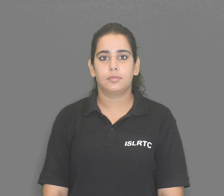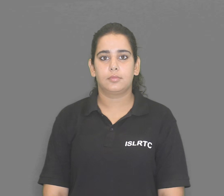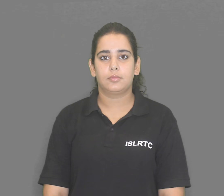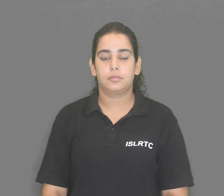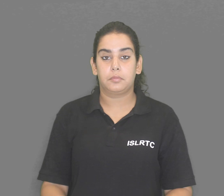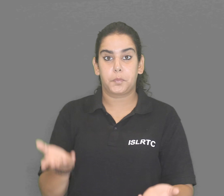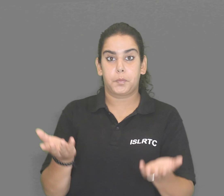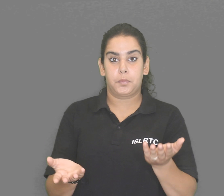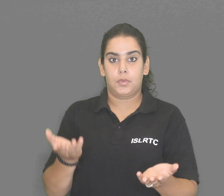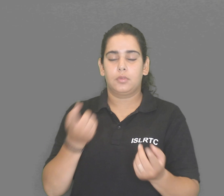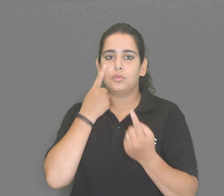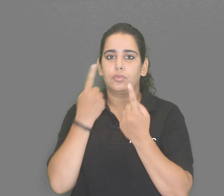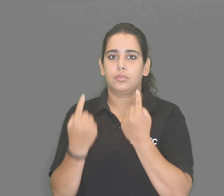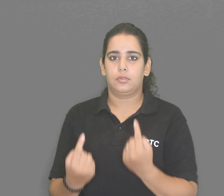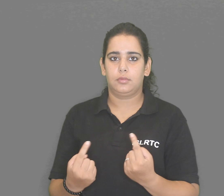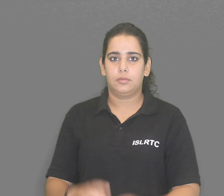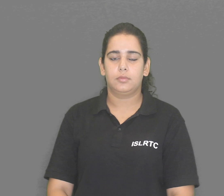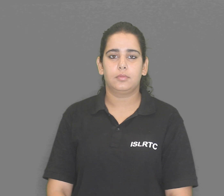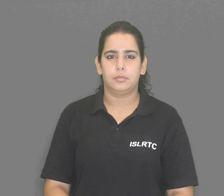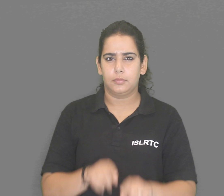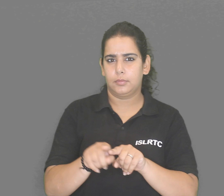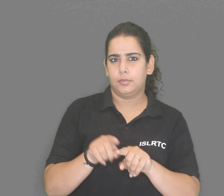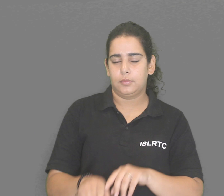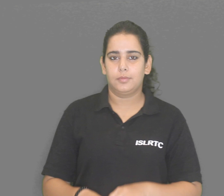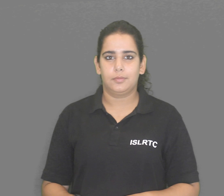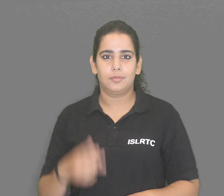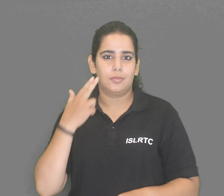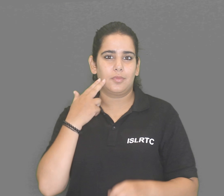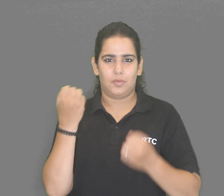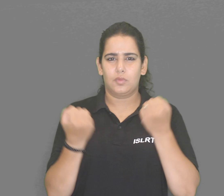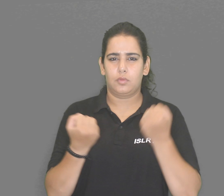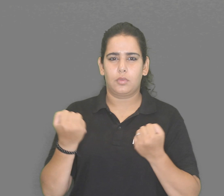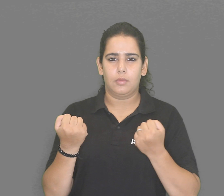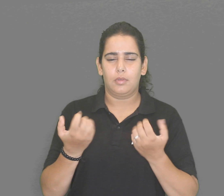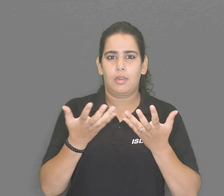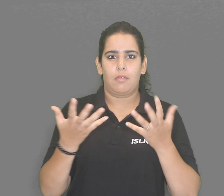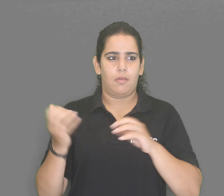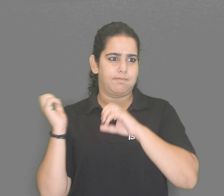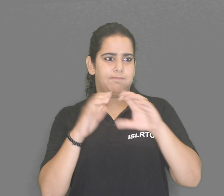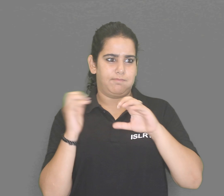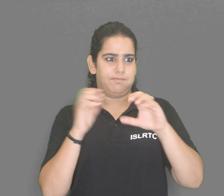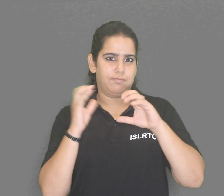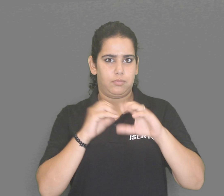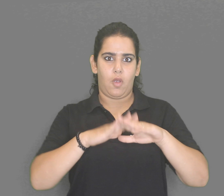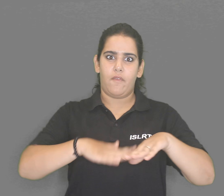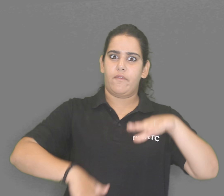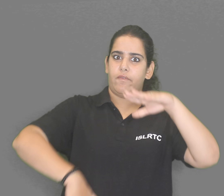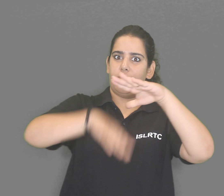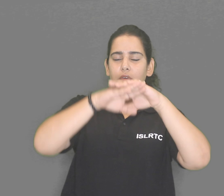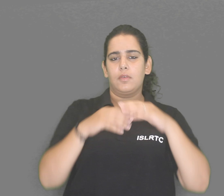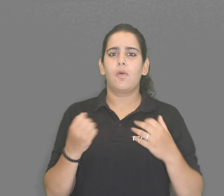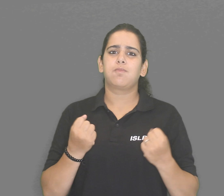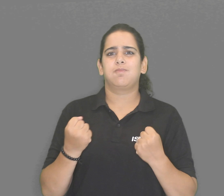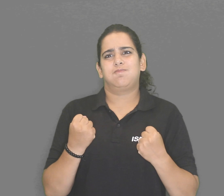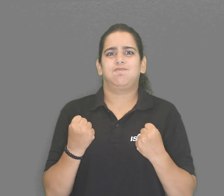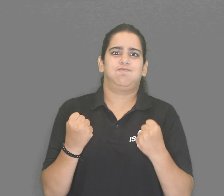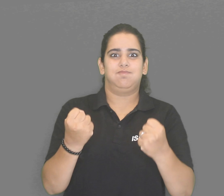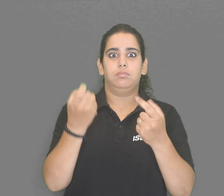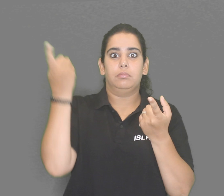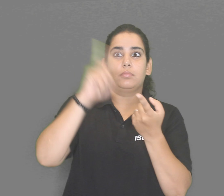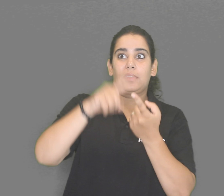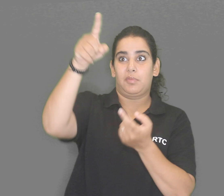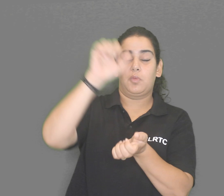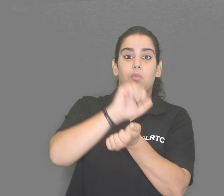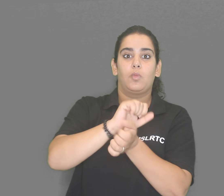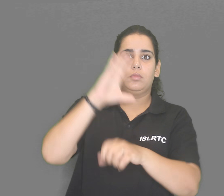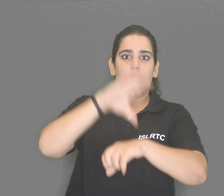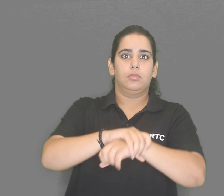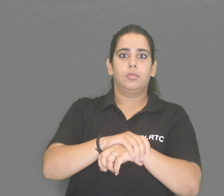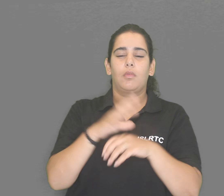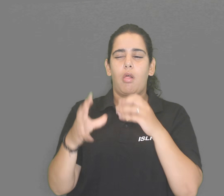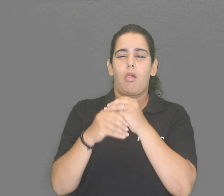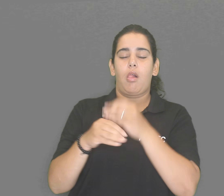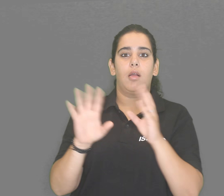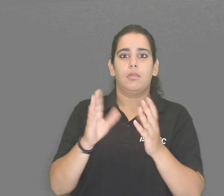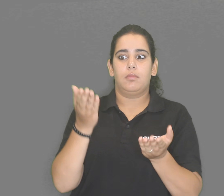Weigh station A checkpoint where trucks are weighed to ensure they are not exceeding weight limits and to check for compliance with regulations